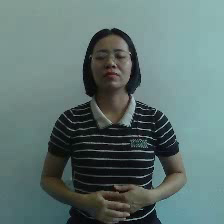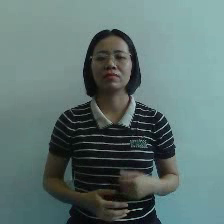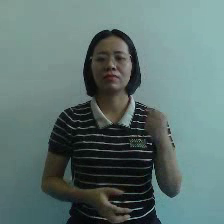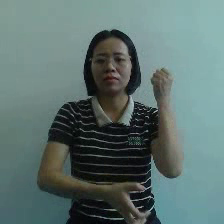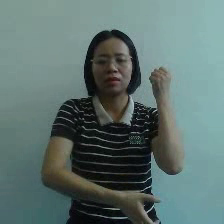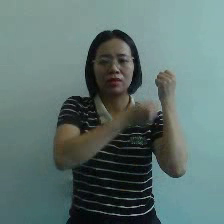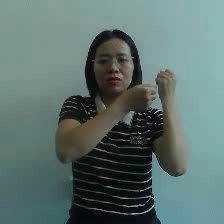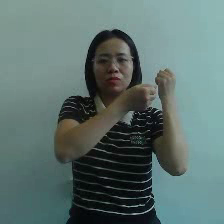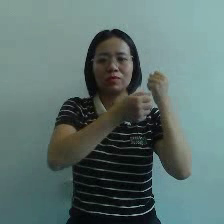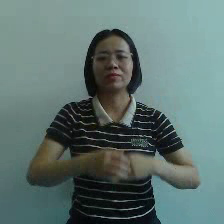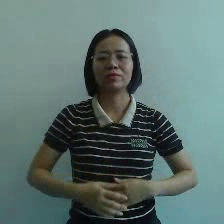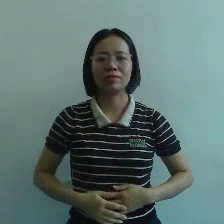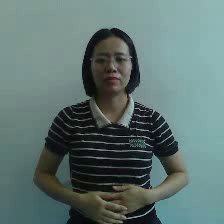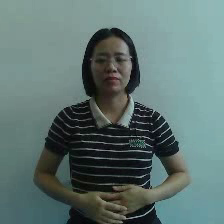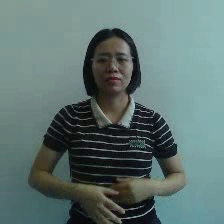Cứu